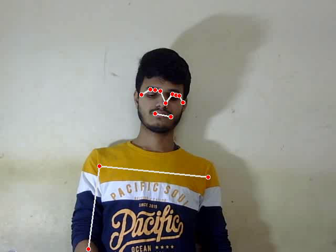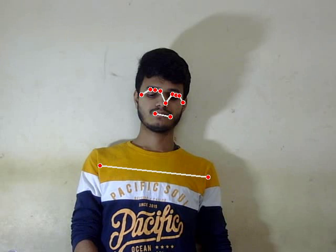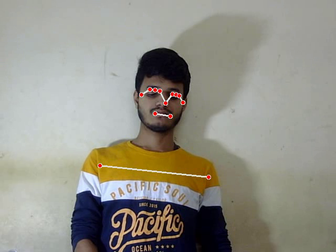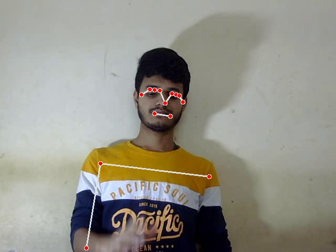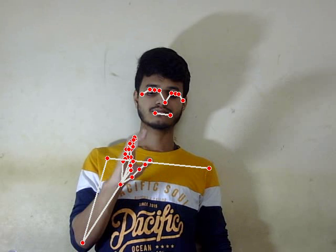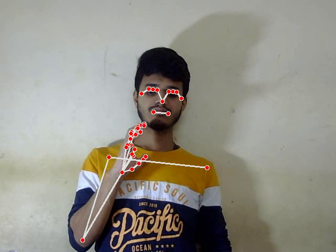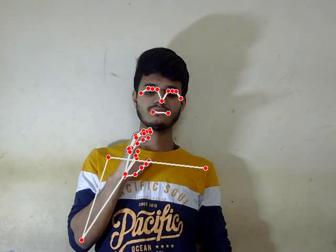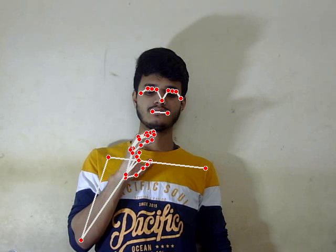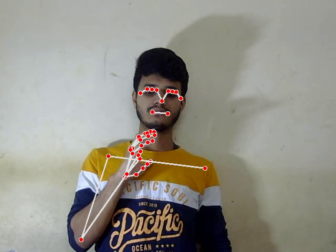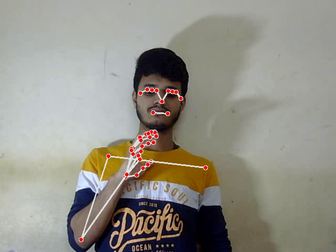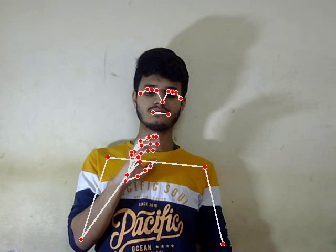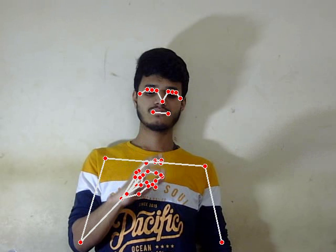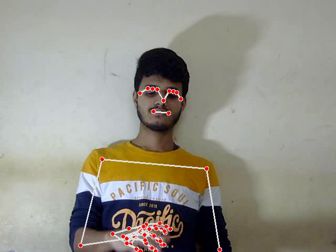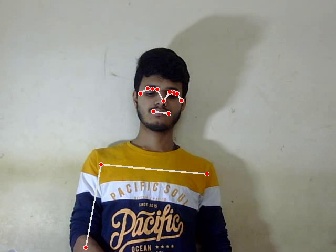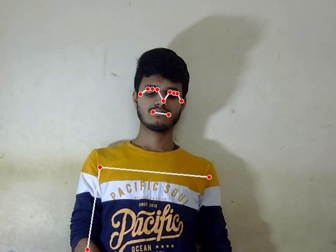fine